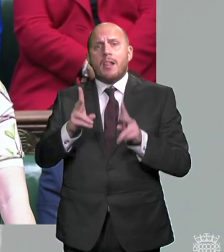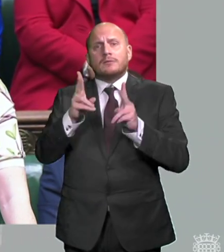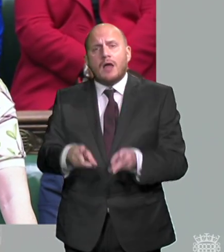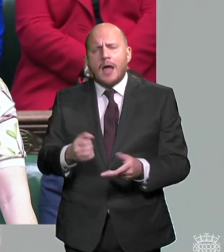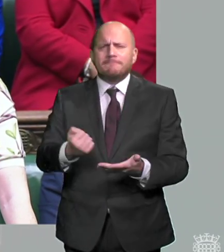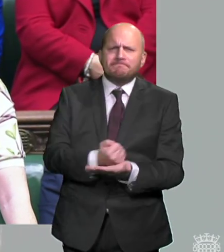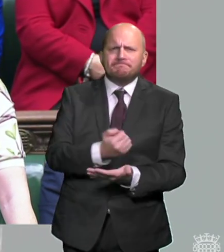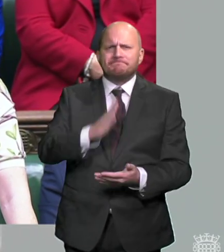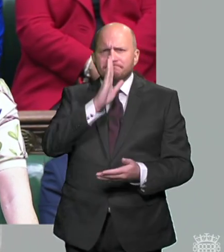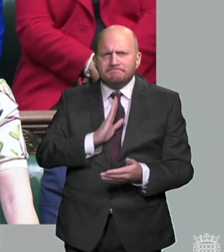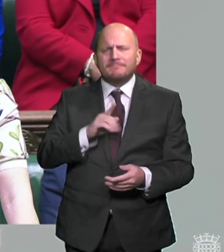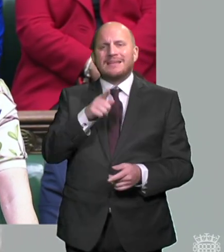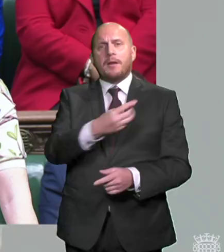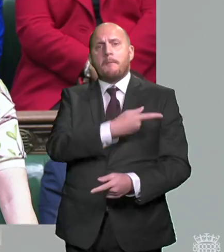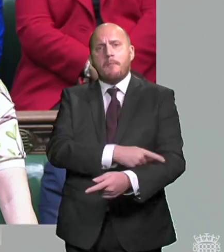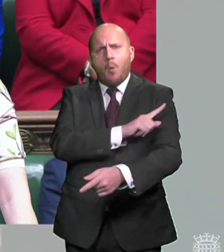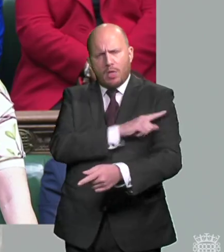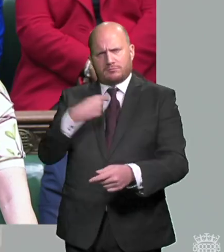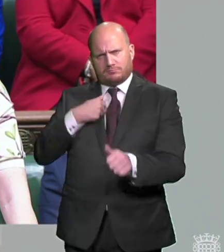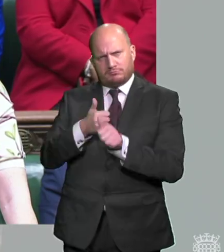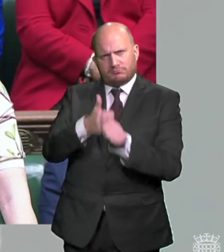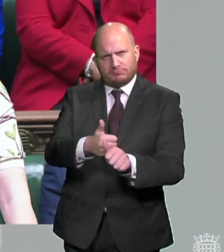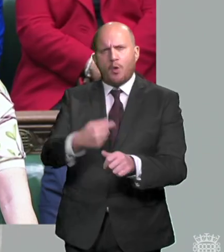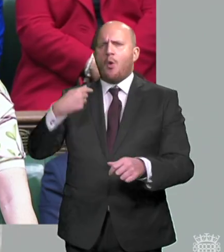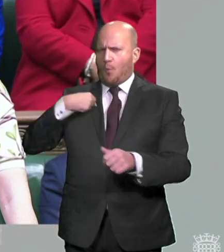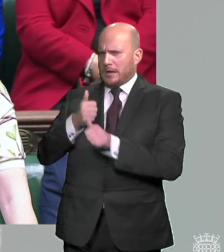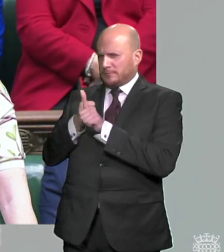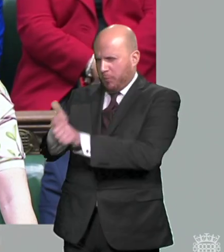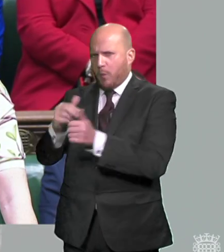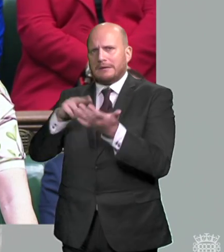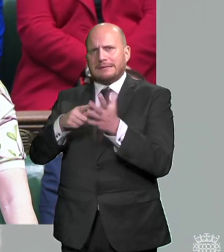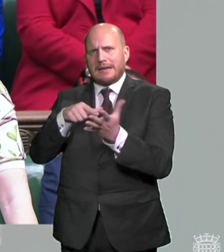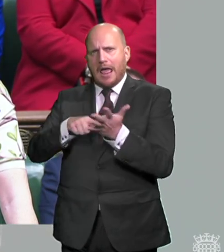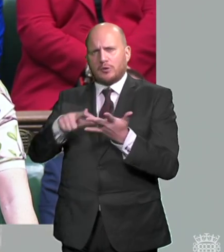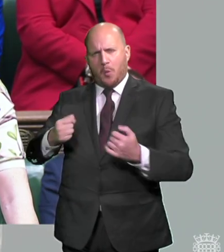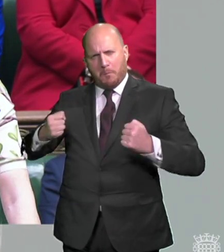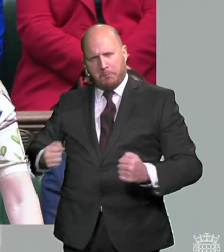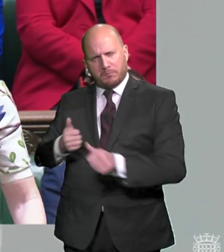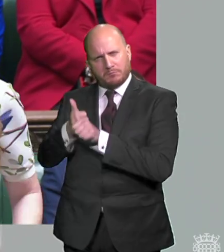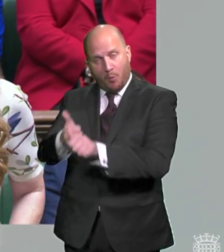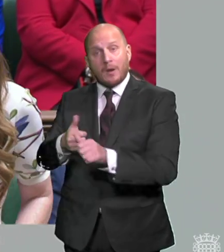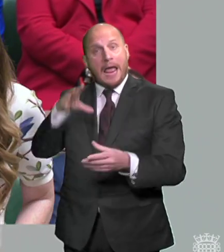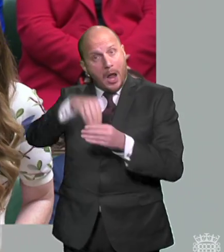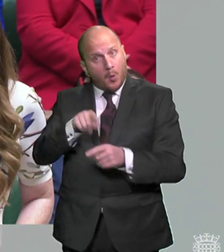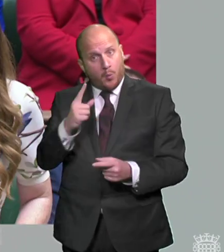Britain has an unshakeable commitment to NATO and our allies, including Poland.